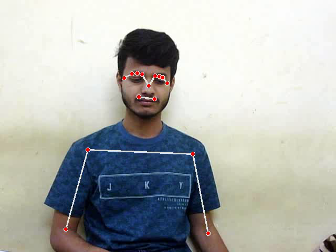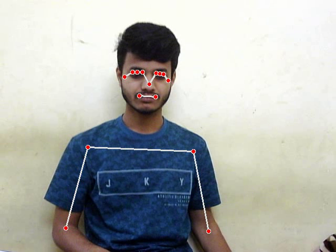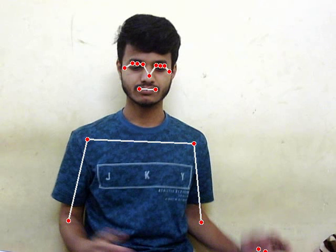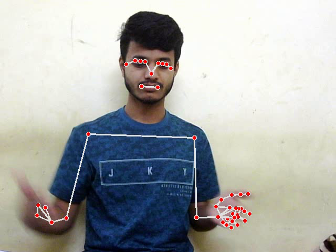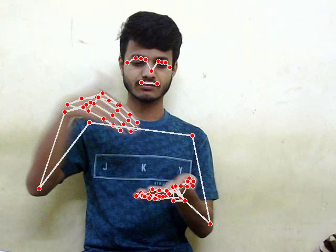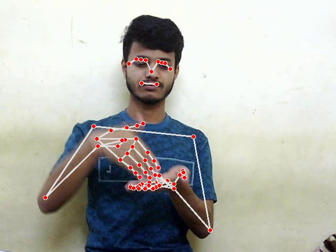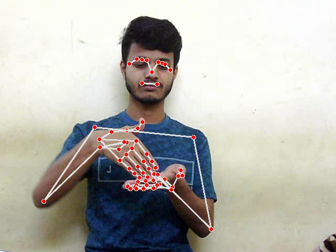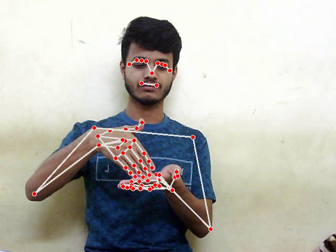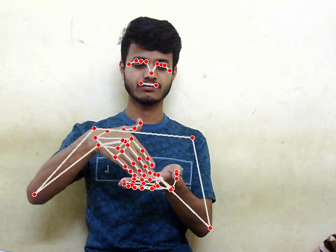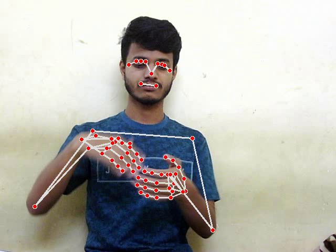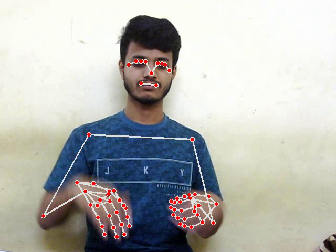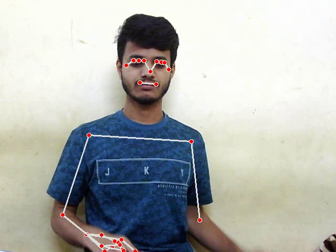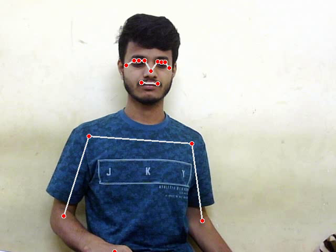again